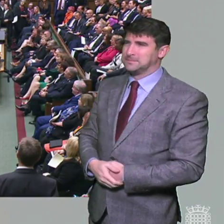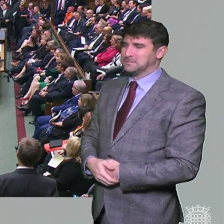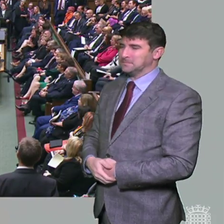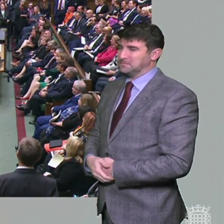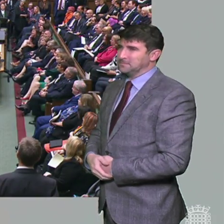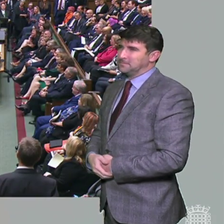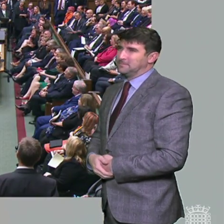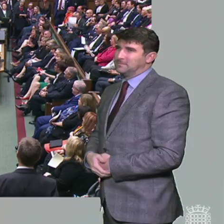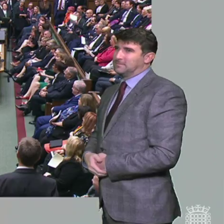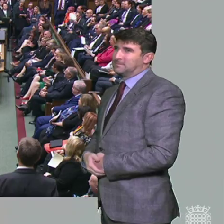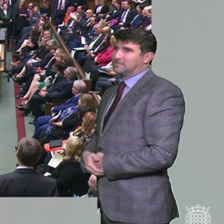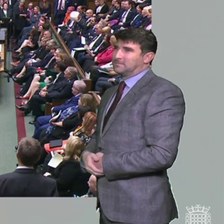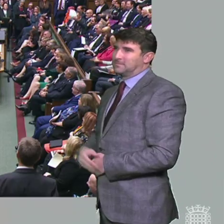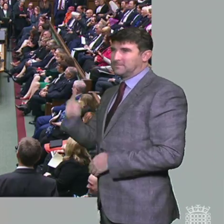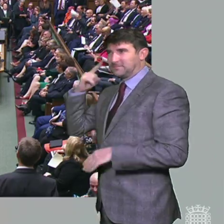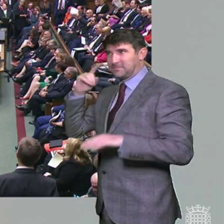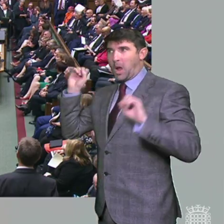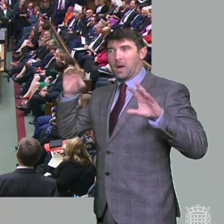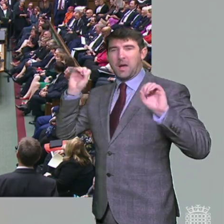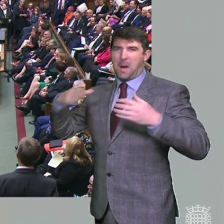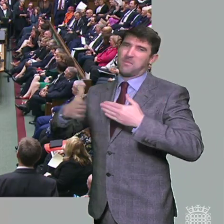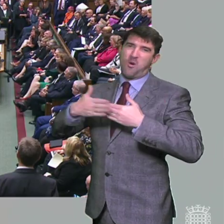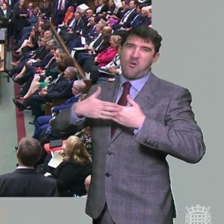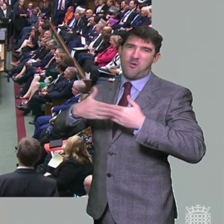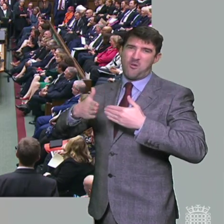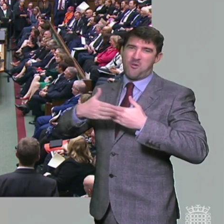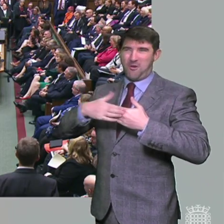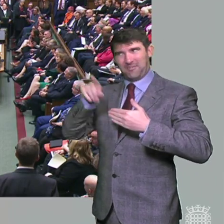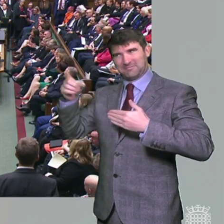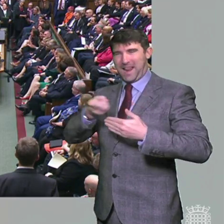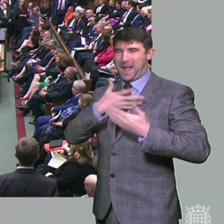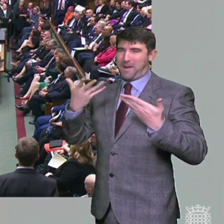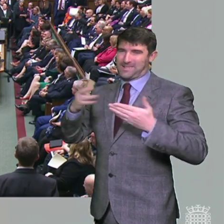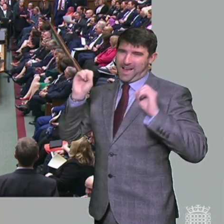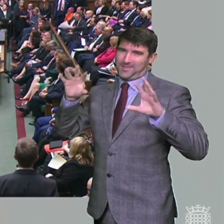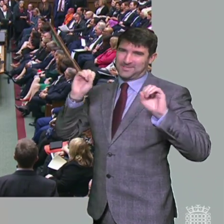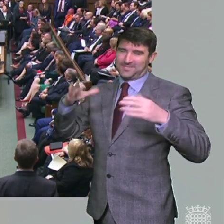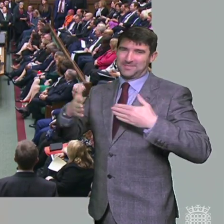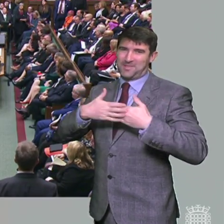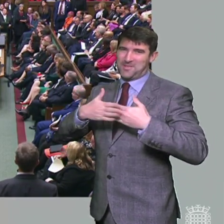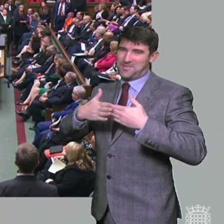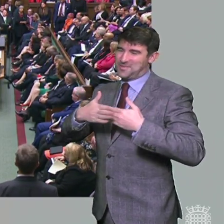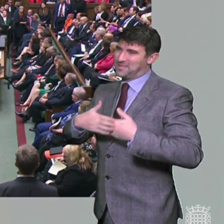Order.